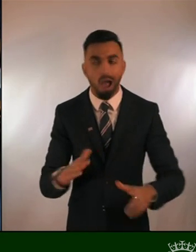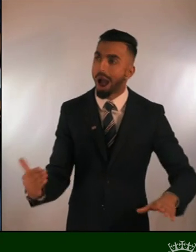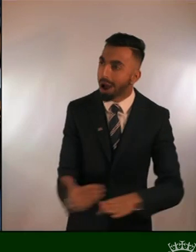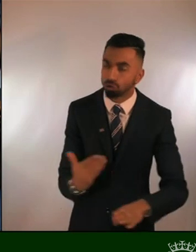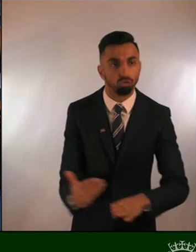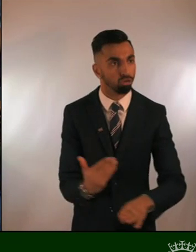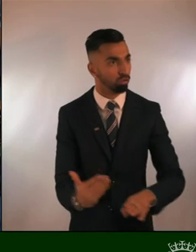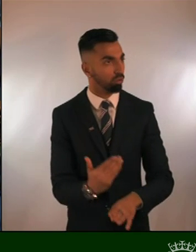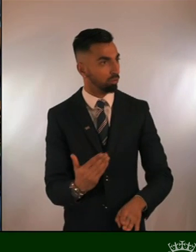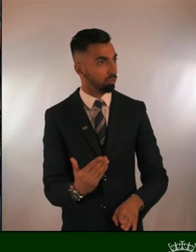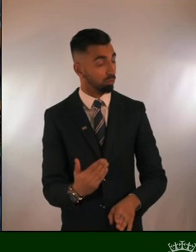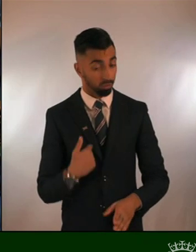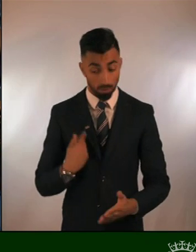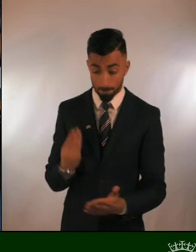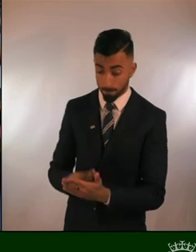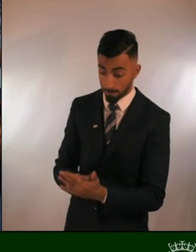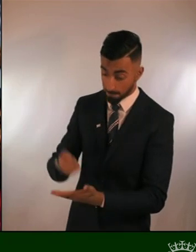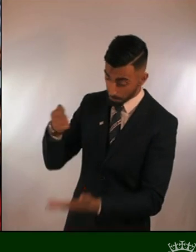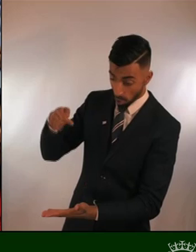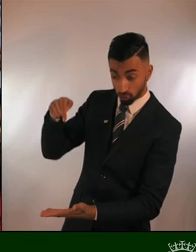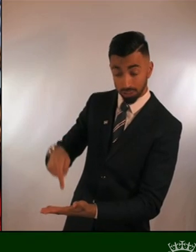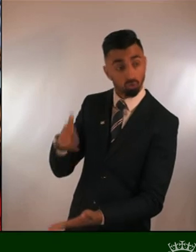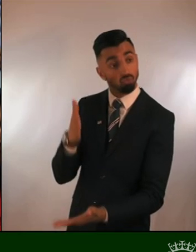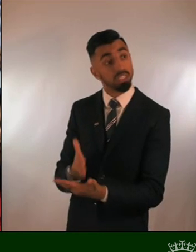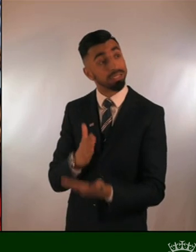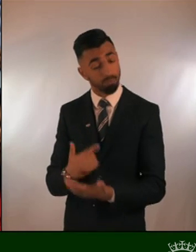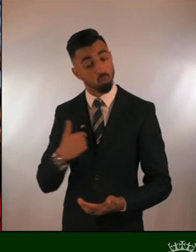Today’s Budget is about delivering our promises.